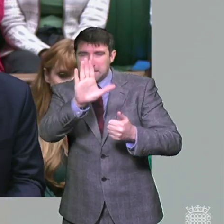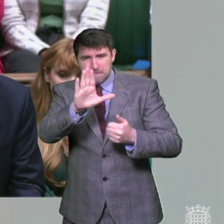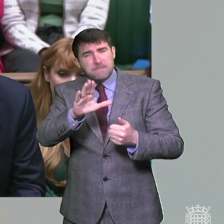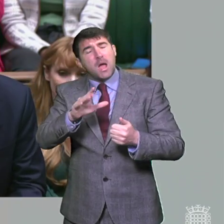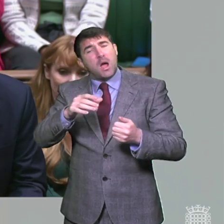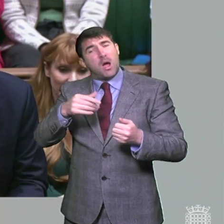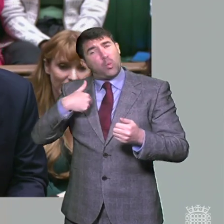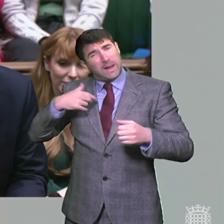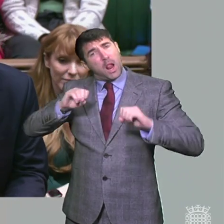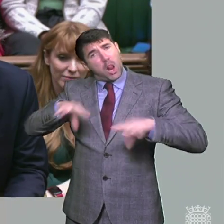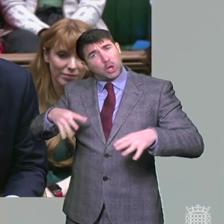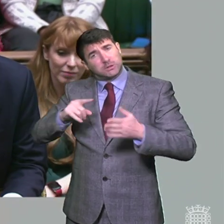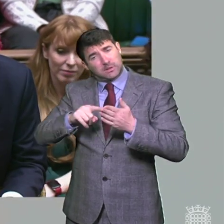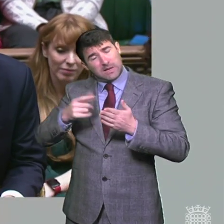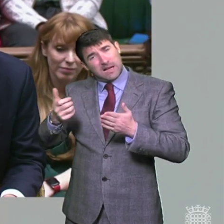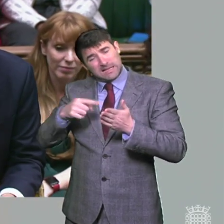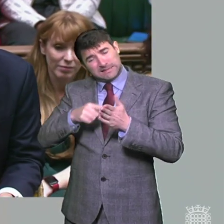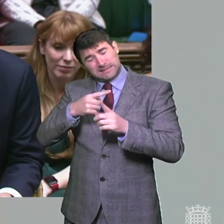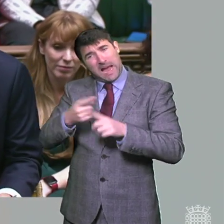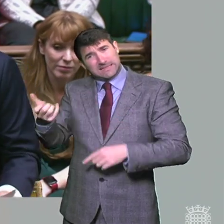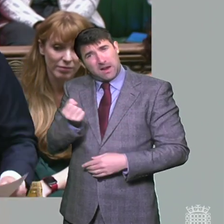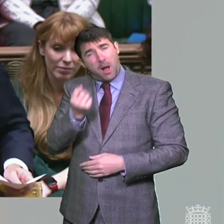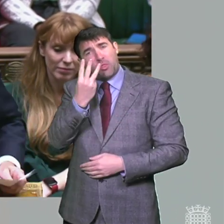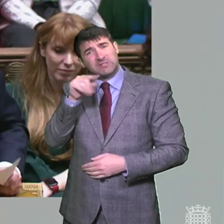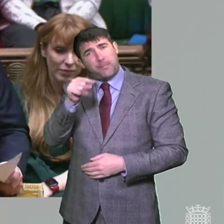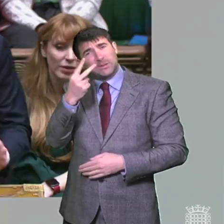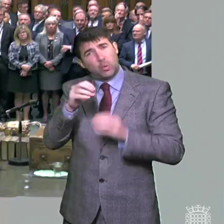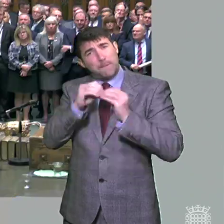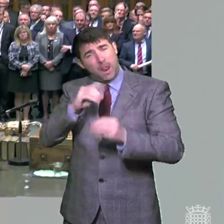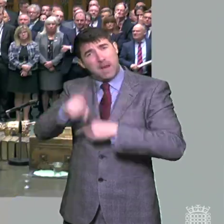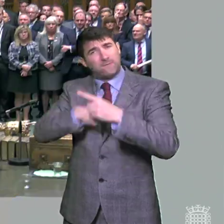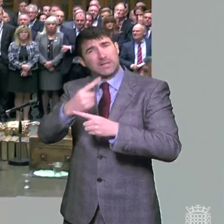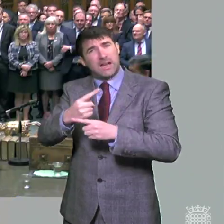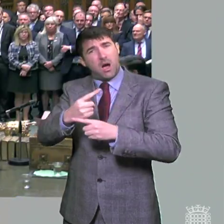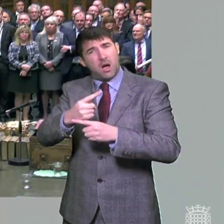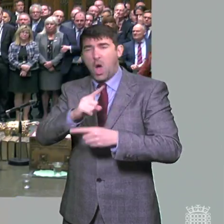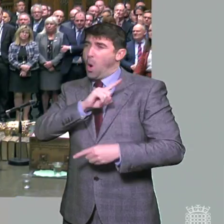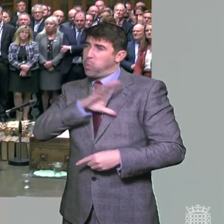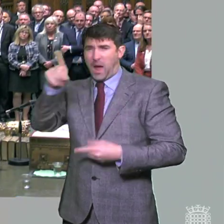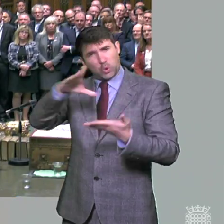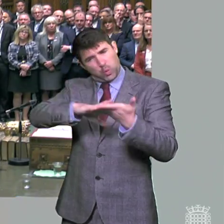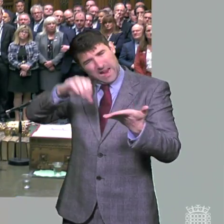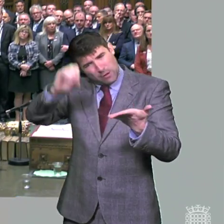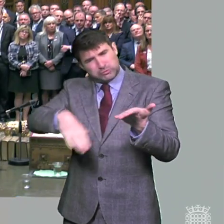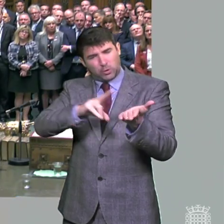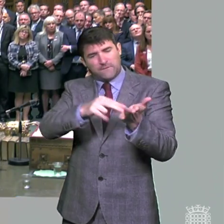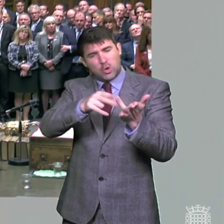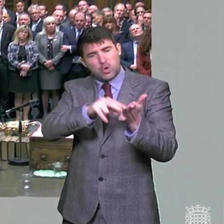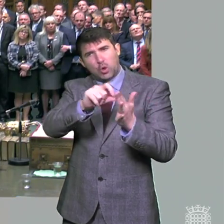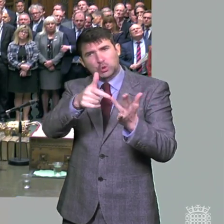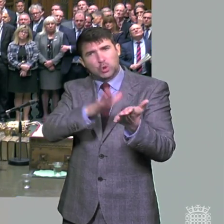Why does he not put his money where his mouth is, and get rid of it?